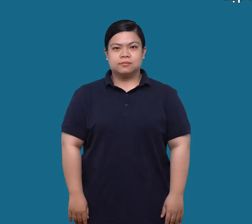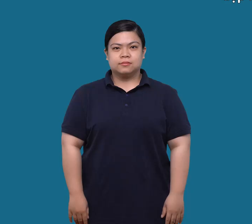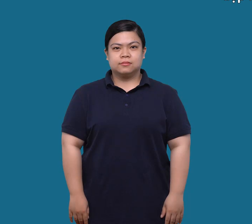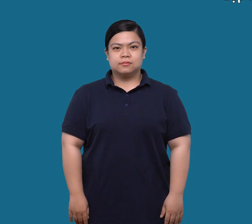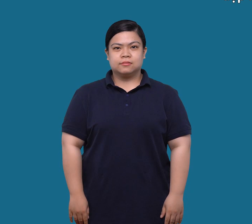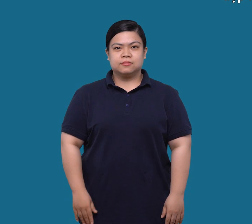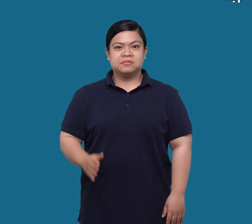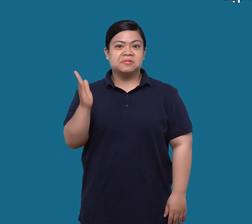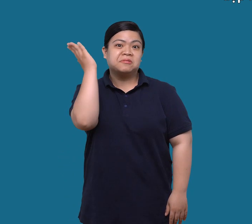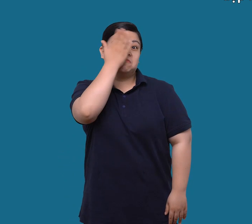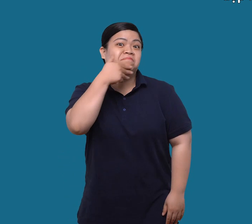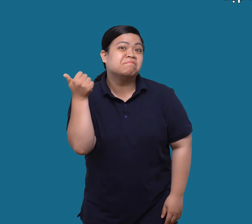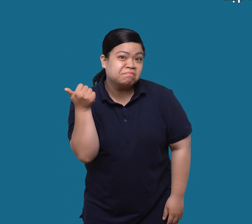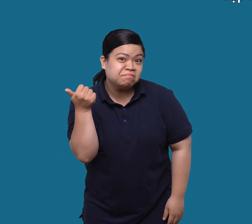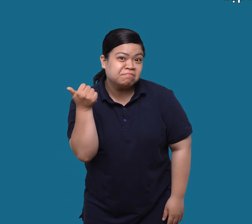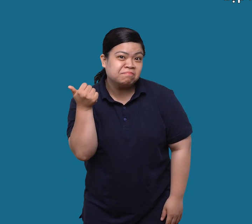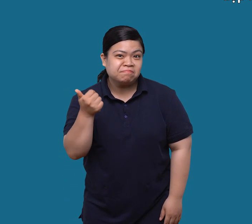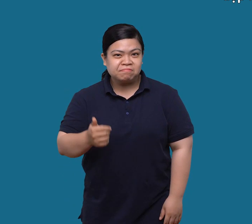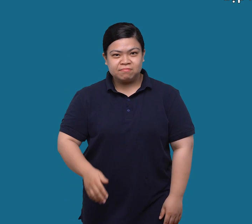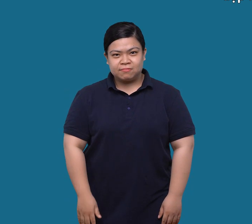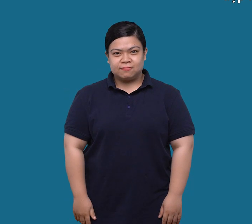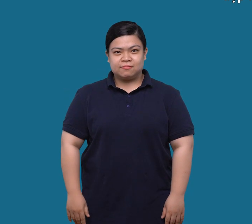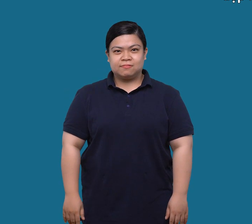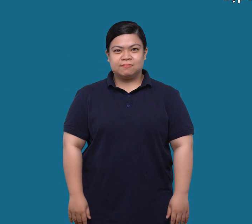đẹp không? (người)